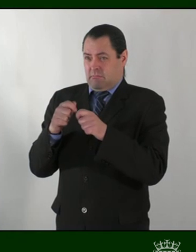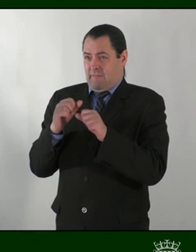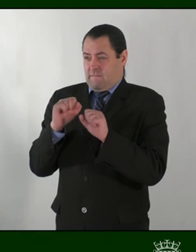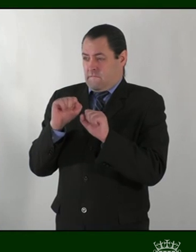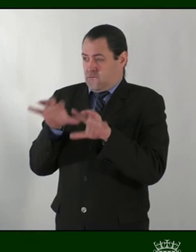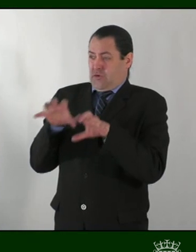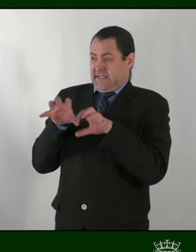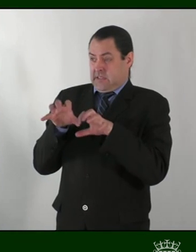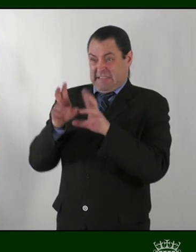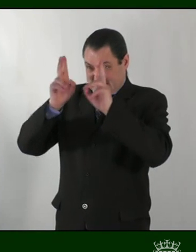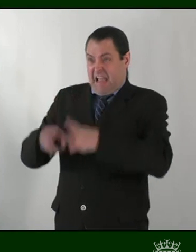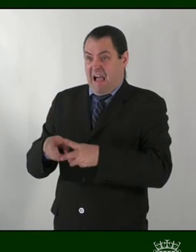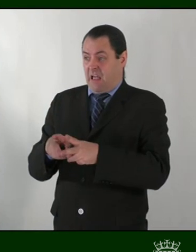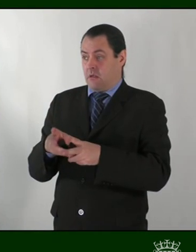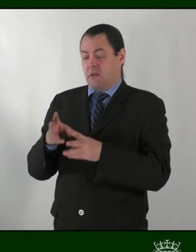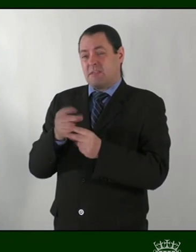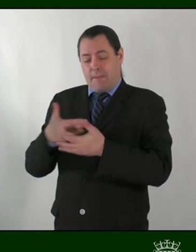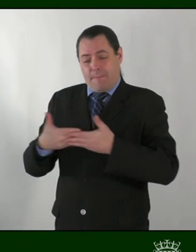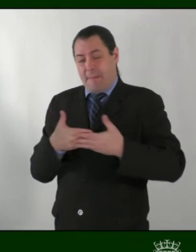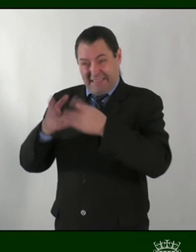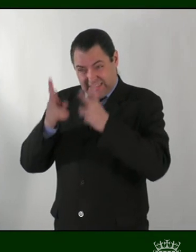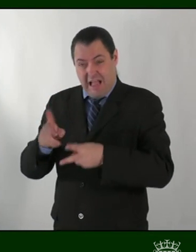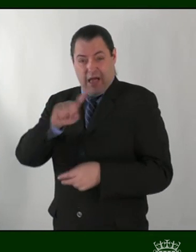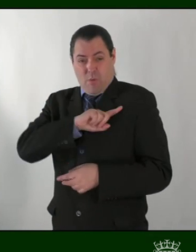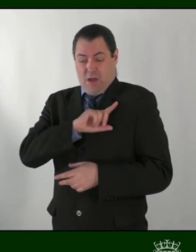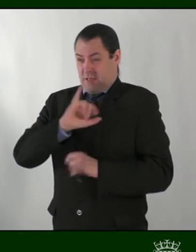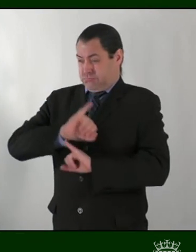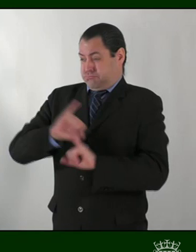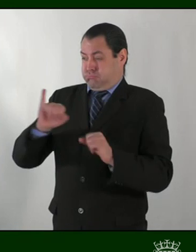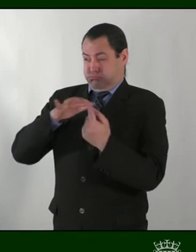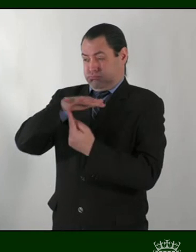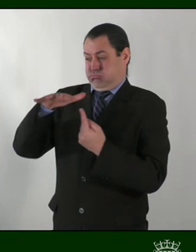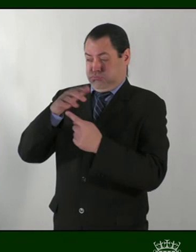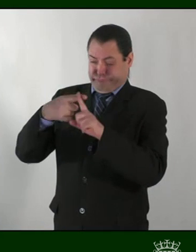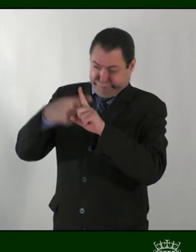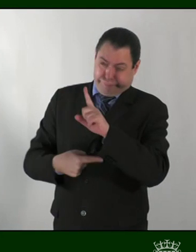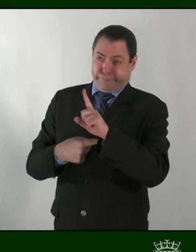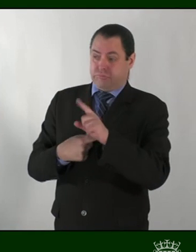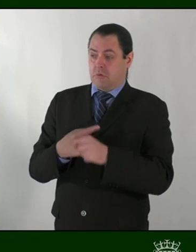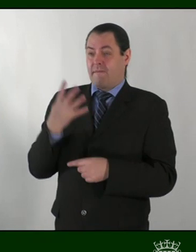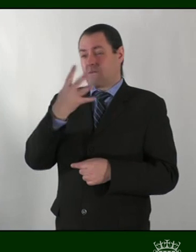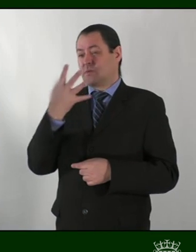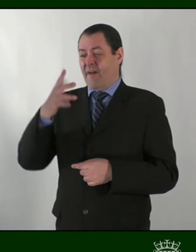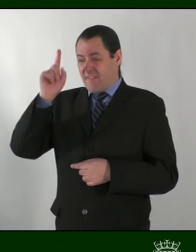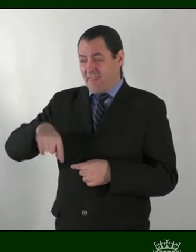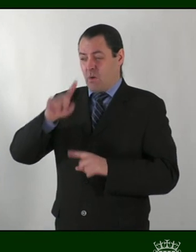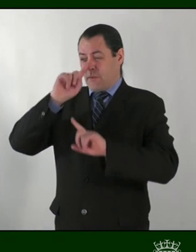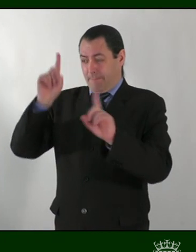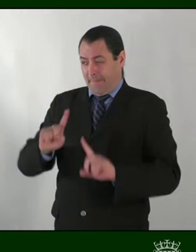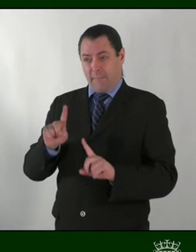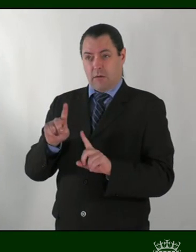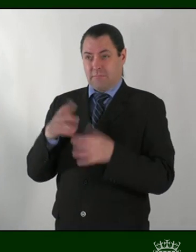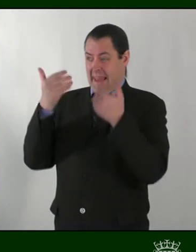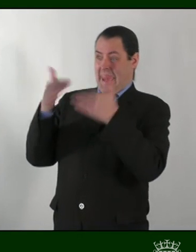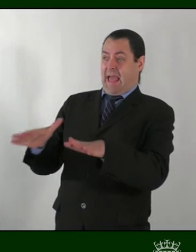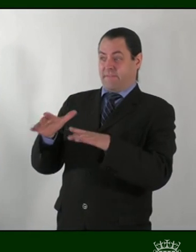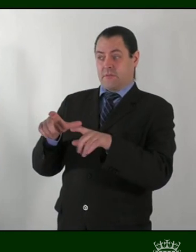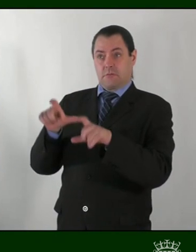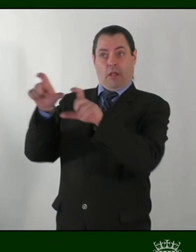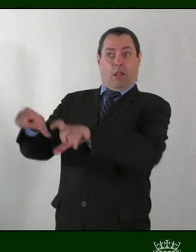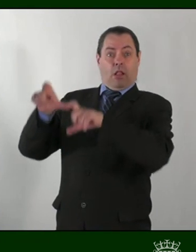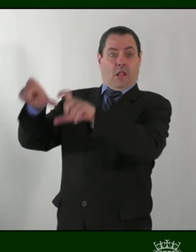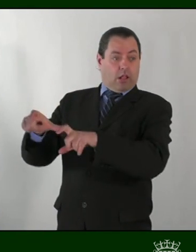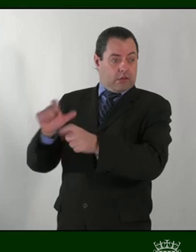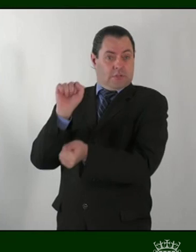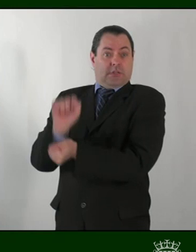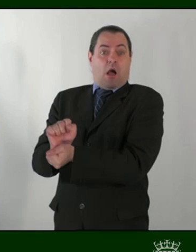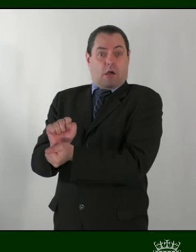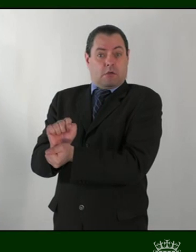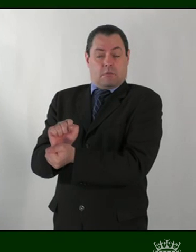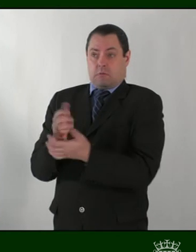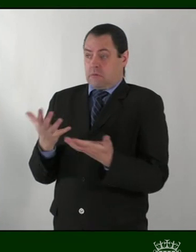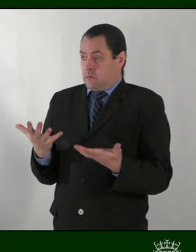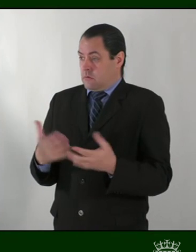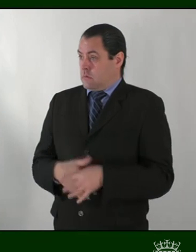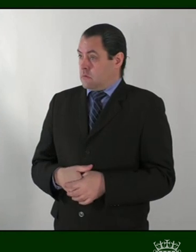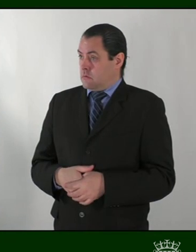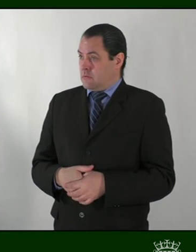There are reports of babies dying as a result of the extreme conditions, and 45,000 people remain stranded with nowhere to go.